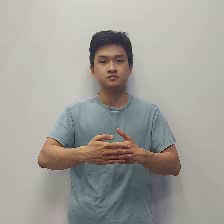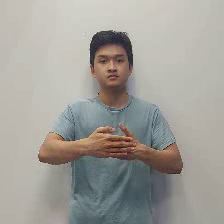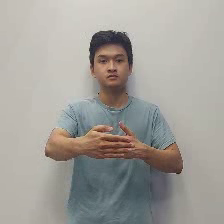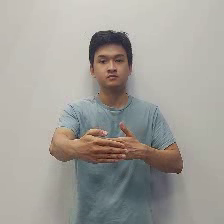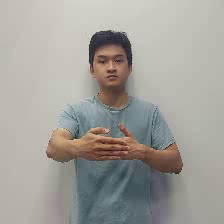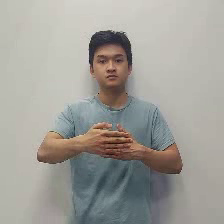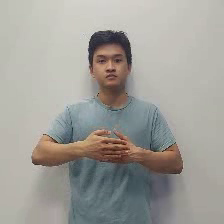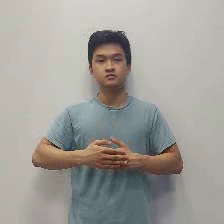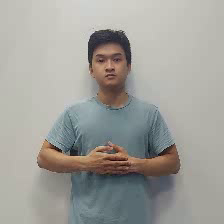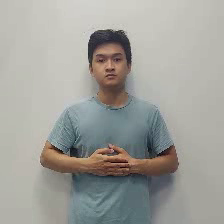Xa